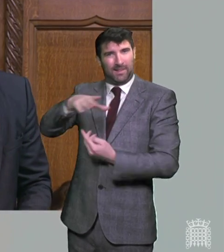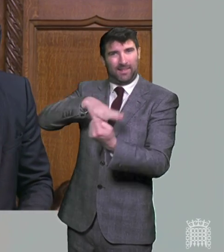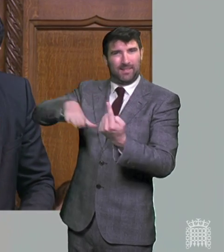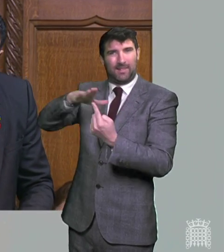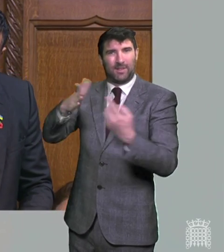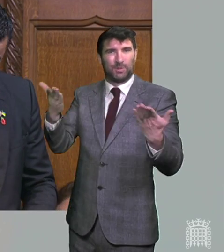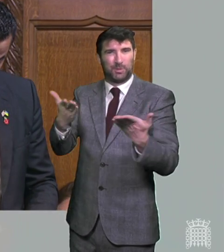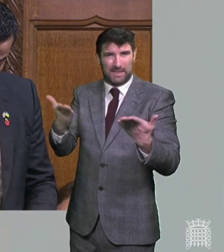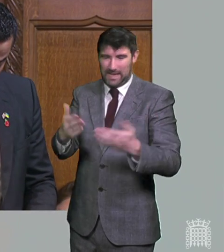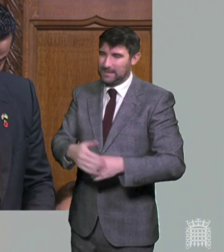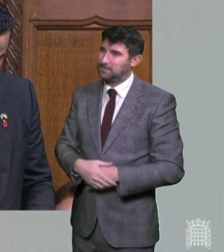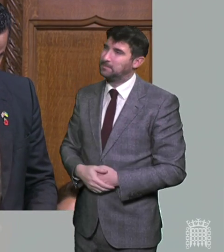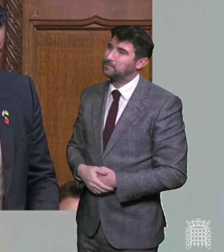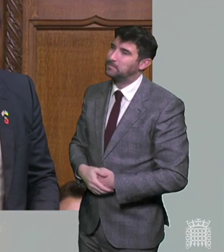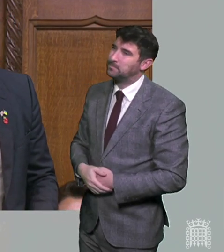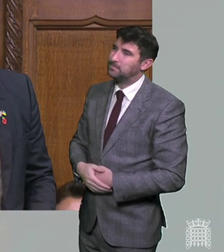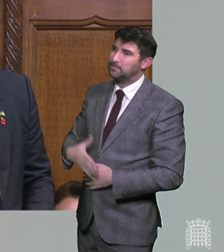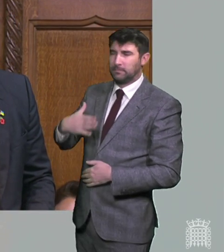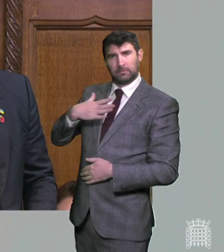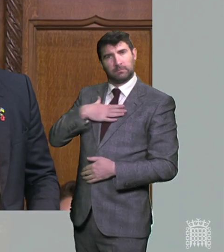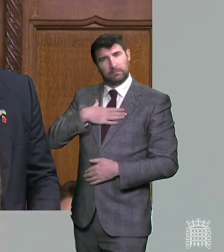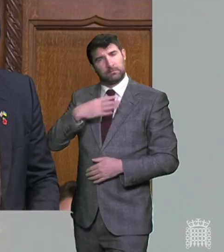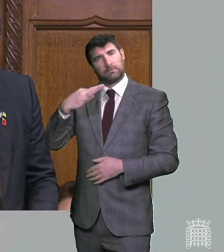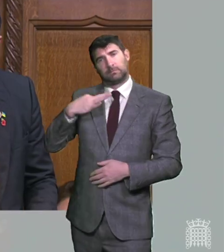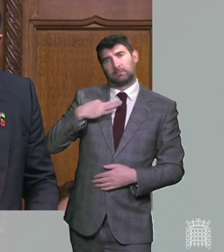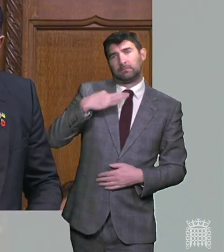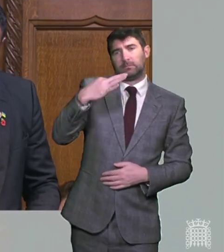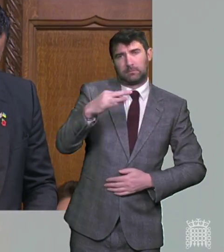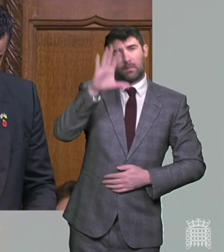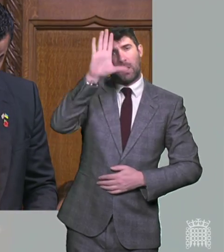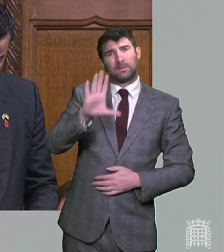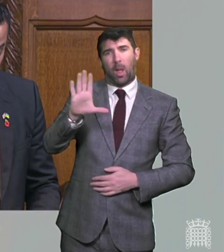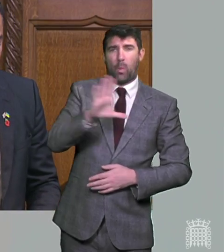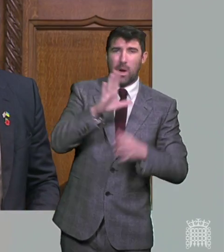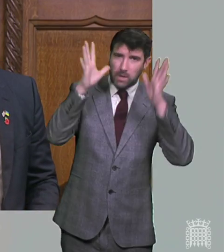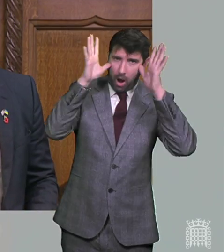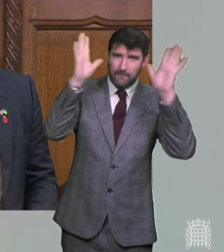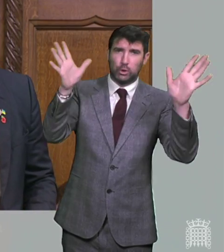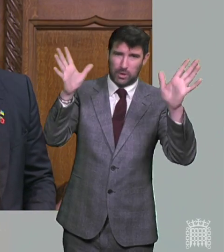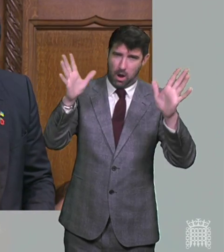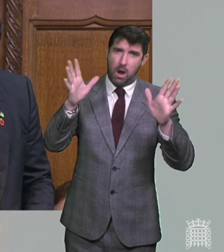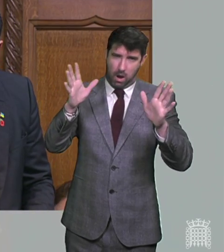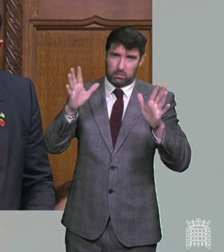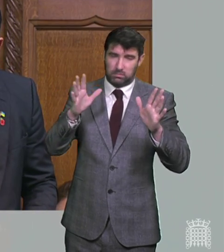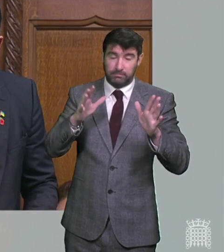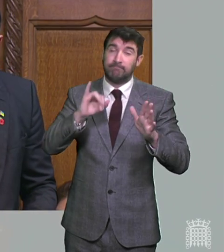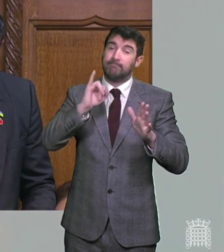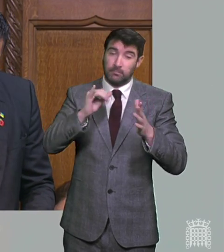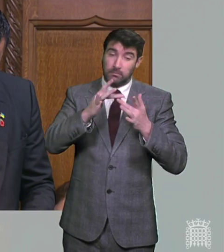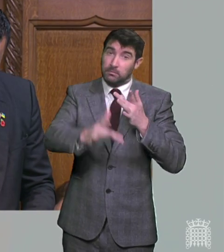However, other rural areas of south-west Hertfordshire, such as Dudswell, are still in dire need of better connectivity.